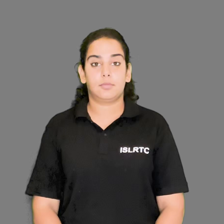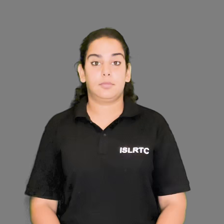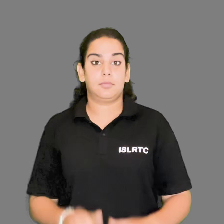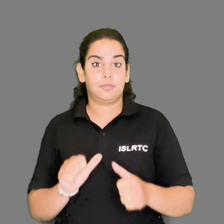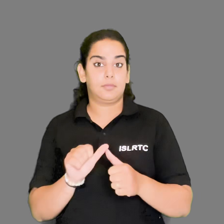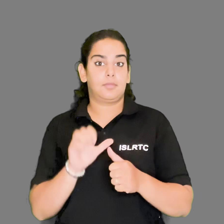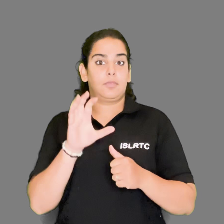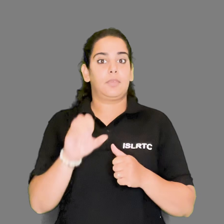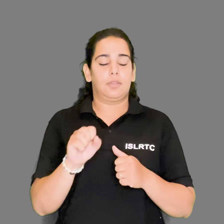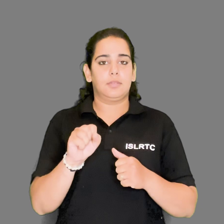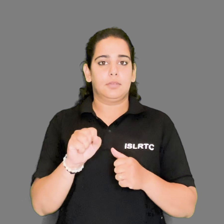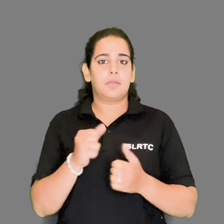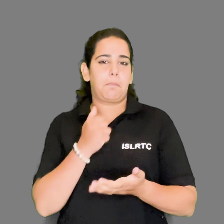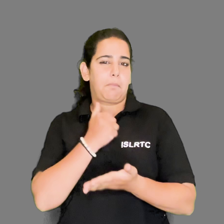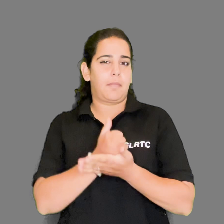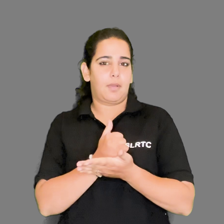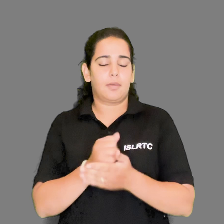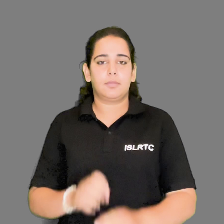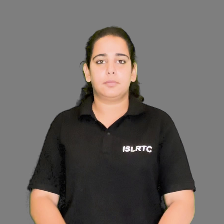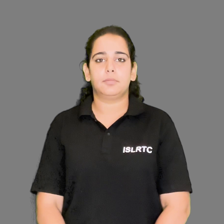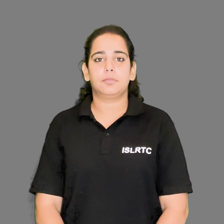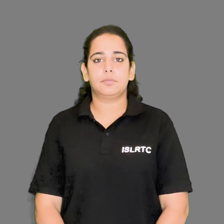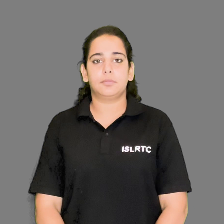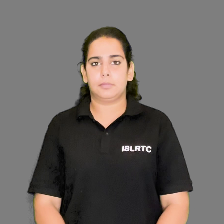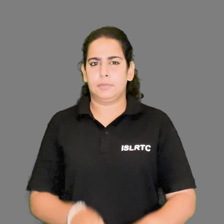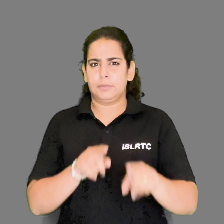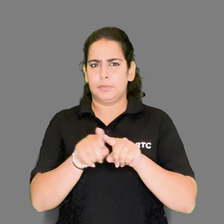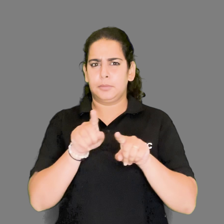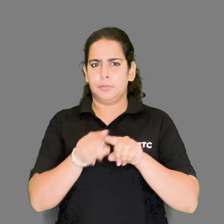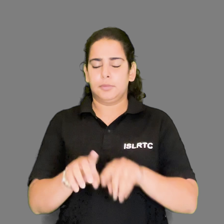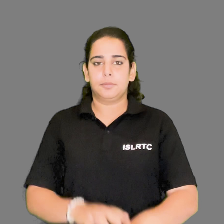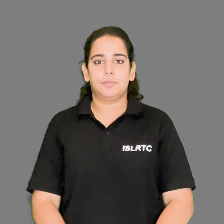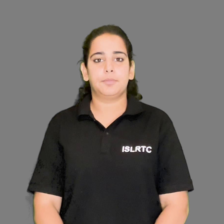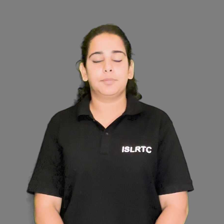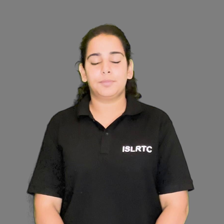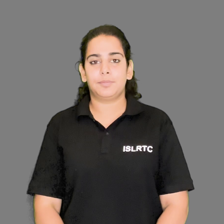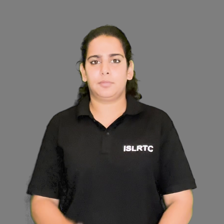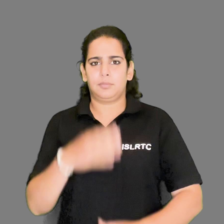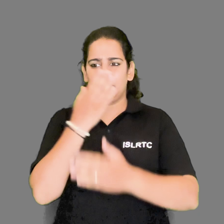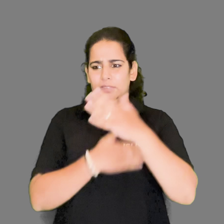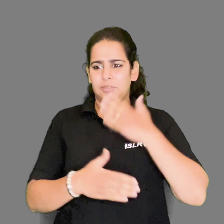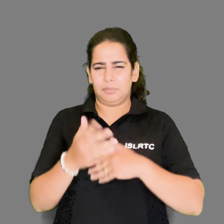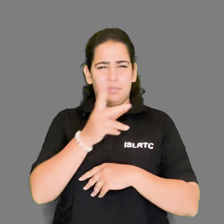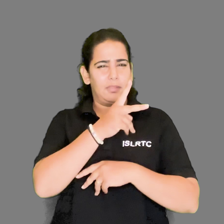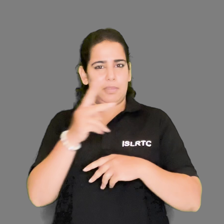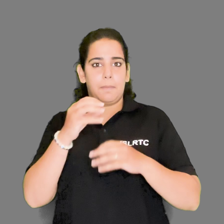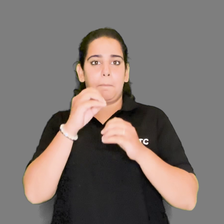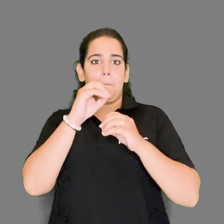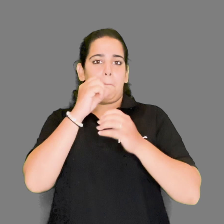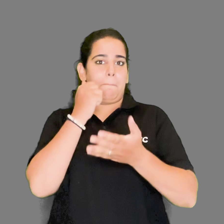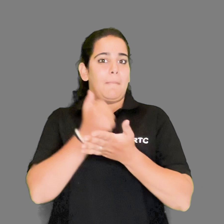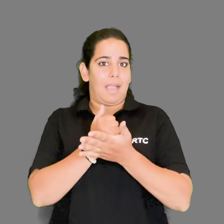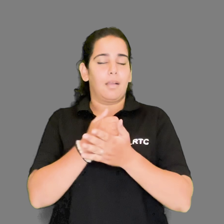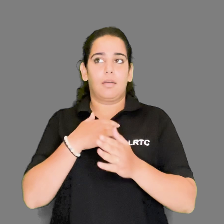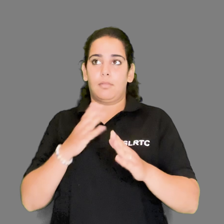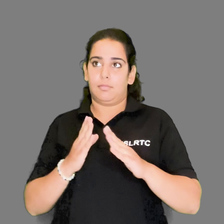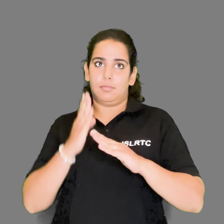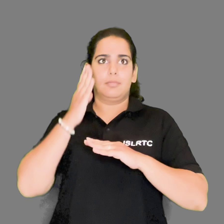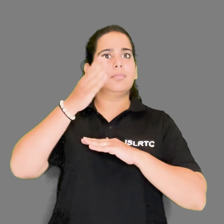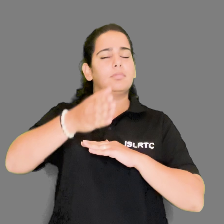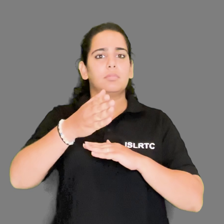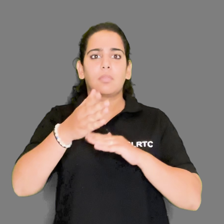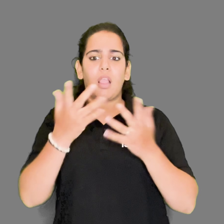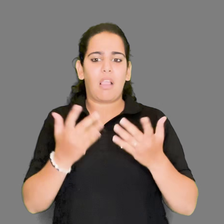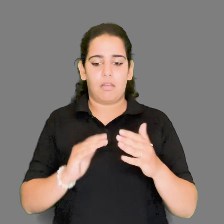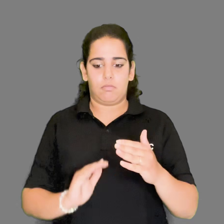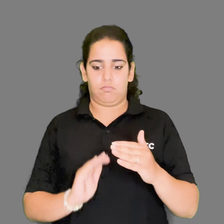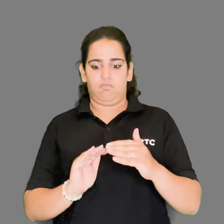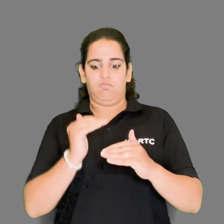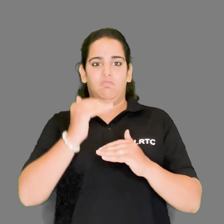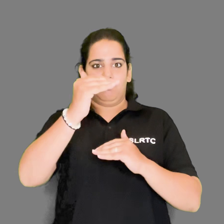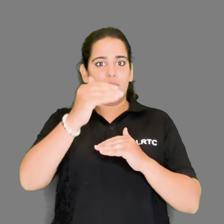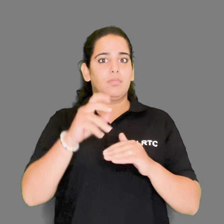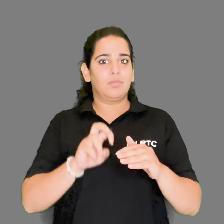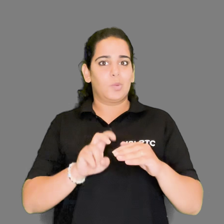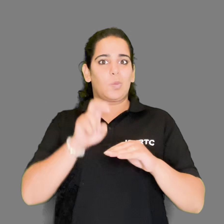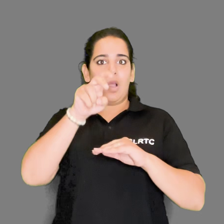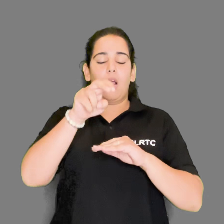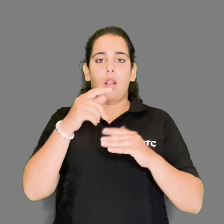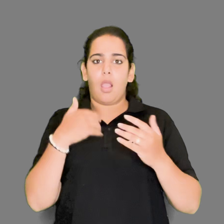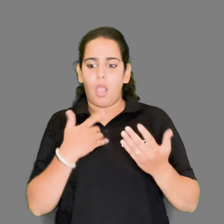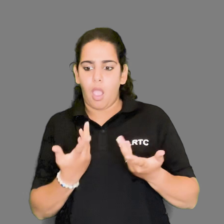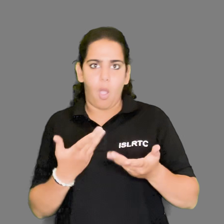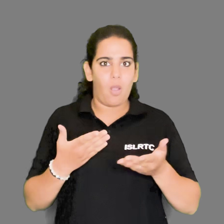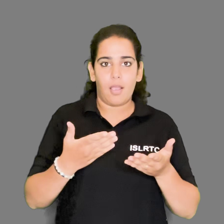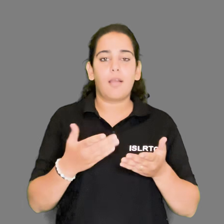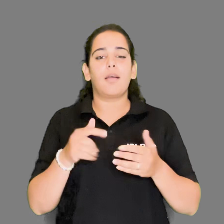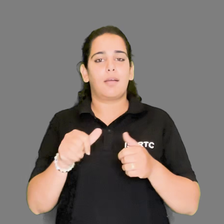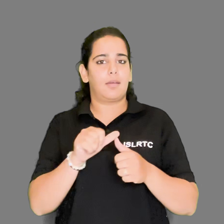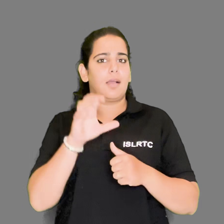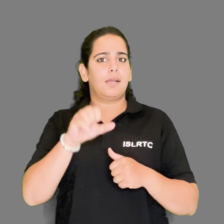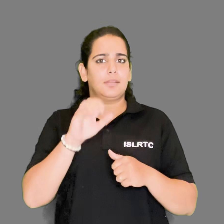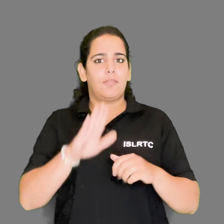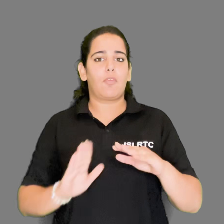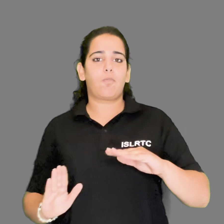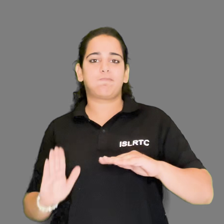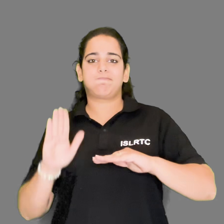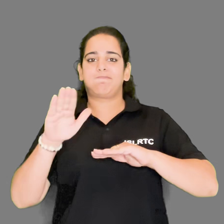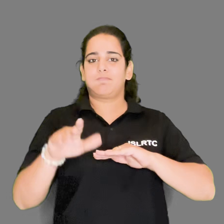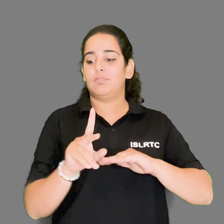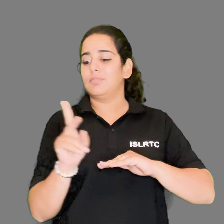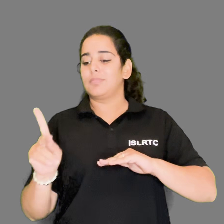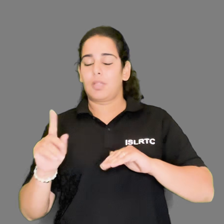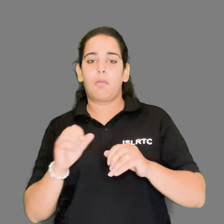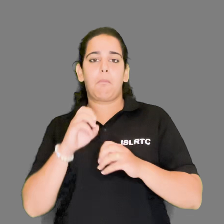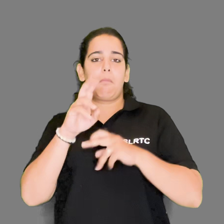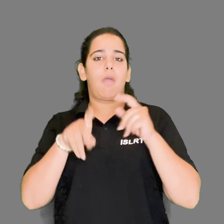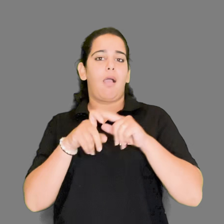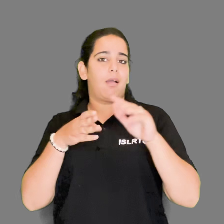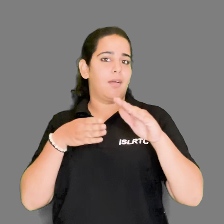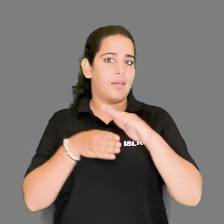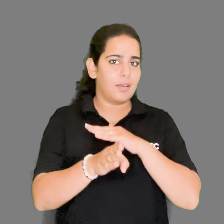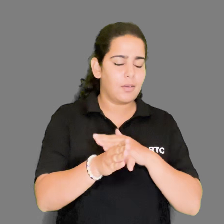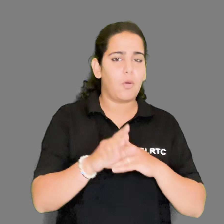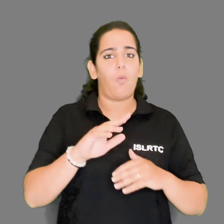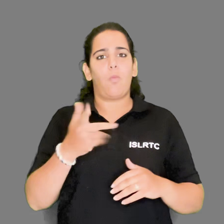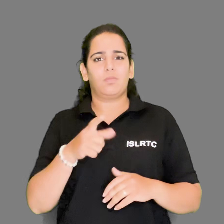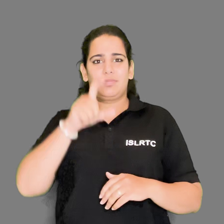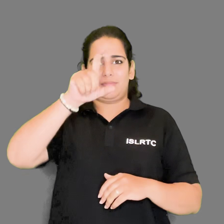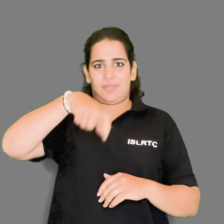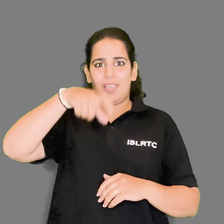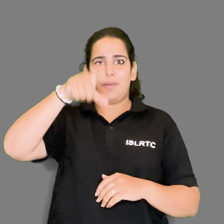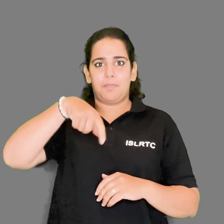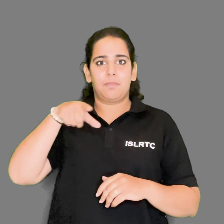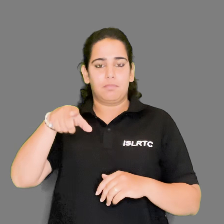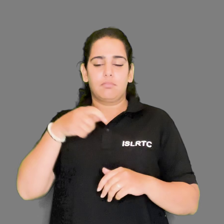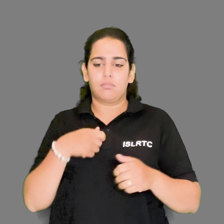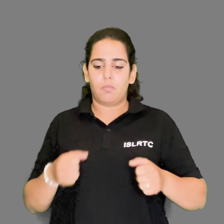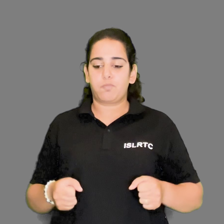Accessible Banking Financial services and institutions designed to be accessible to all customers, incorporating features such as accessible ATMs, alternative communication methods, and accessible online banking platforms